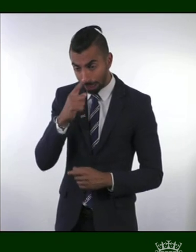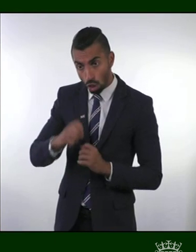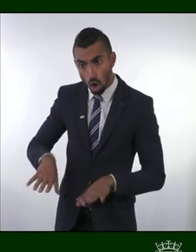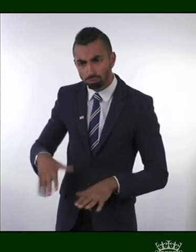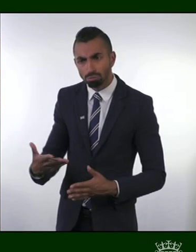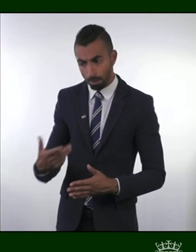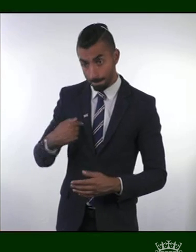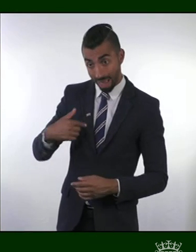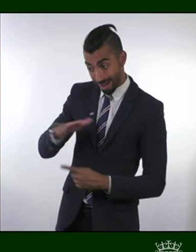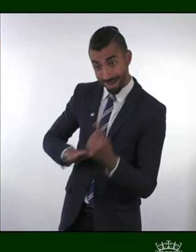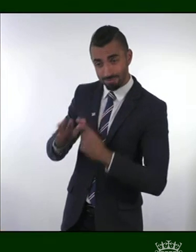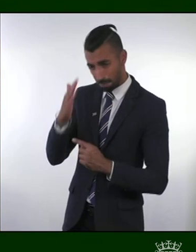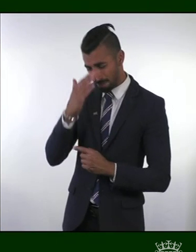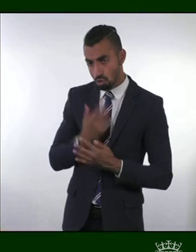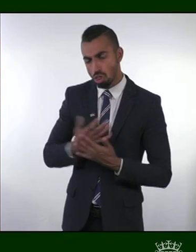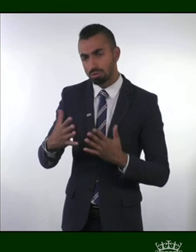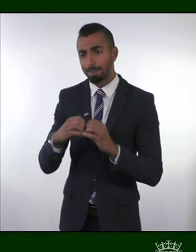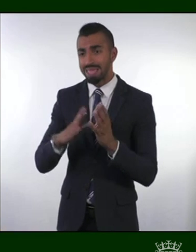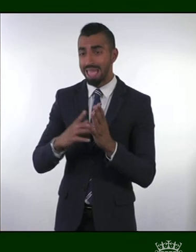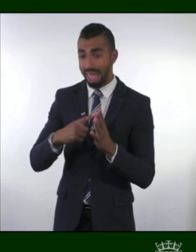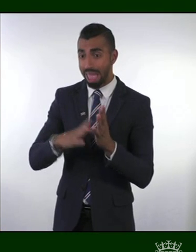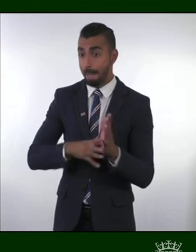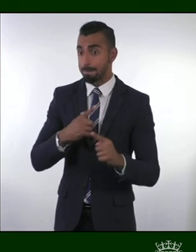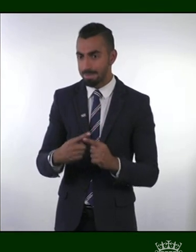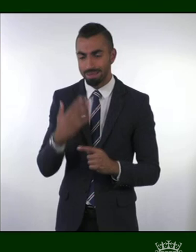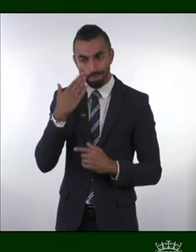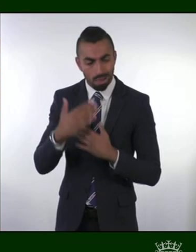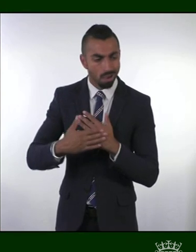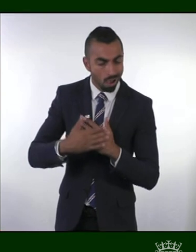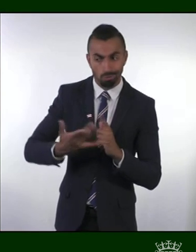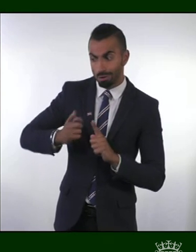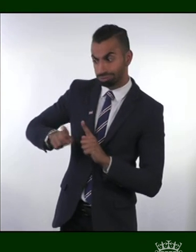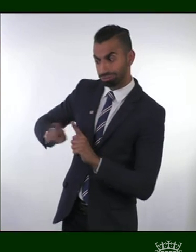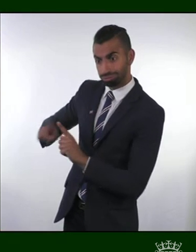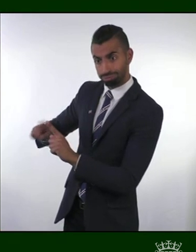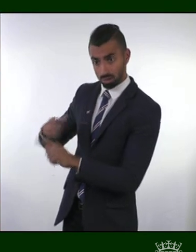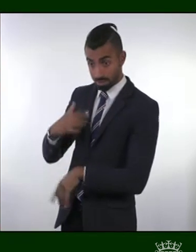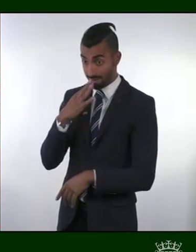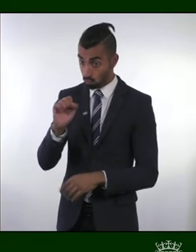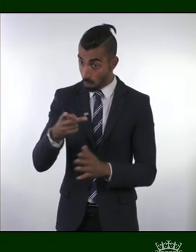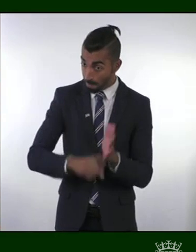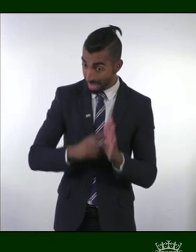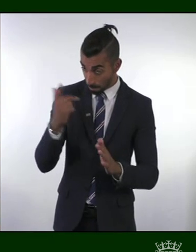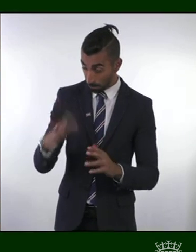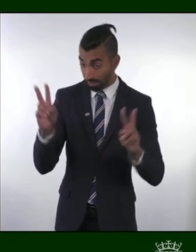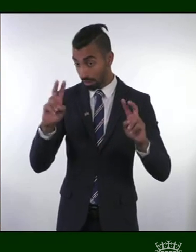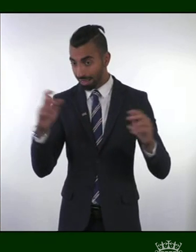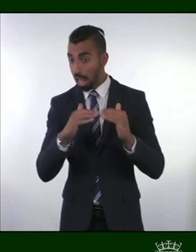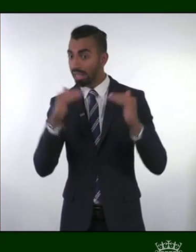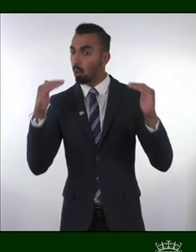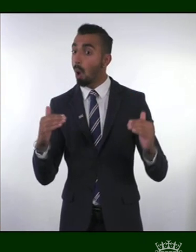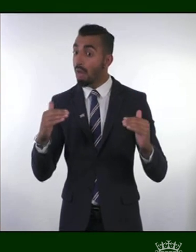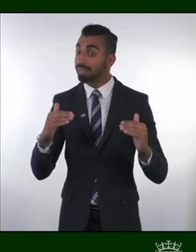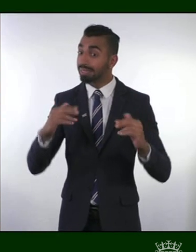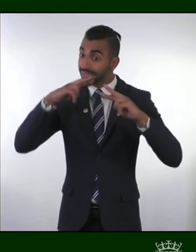Can I be assured that detailed equality impact assessments have been done on all aspects of the plan?